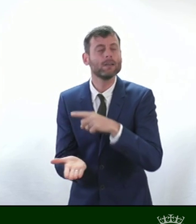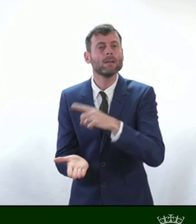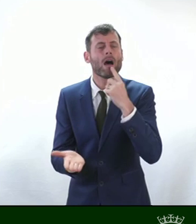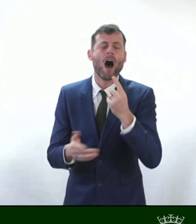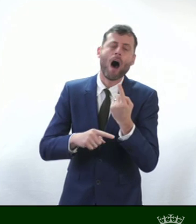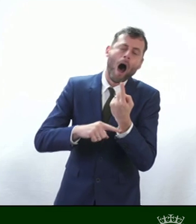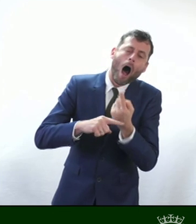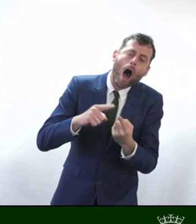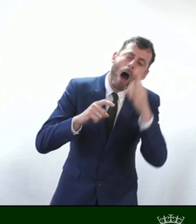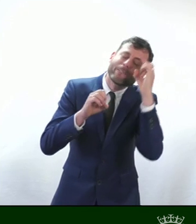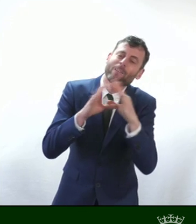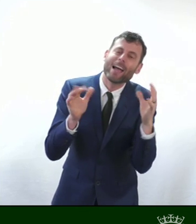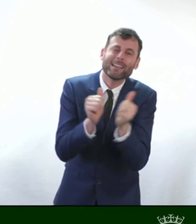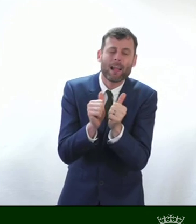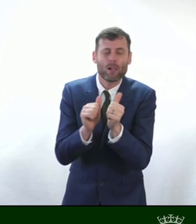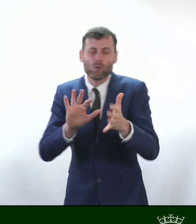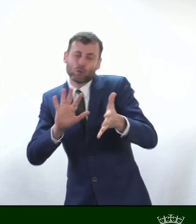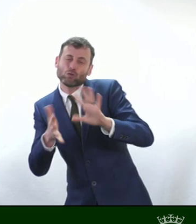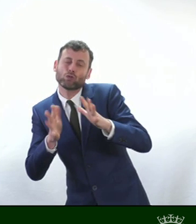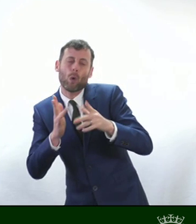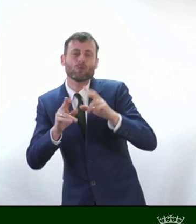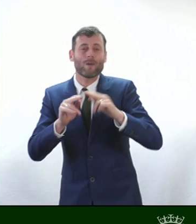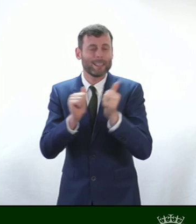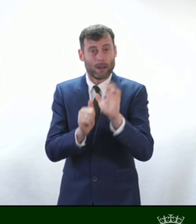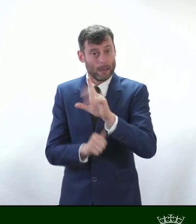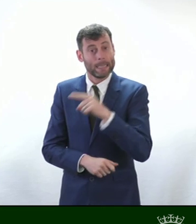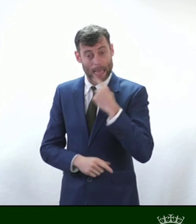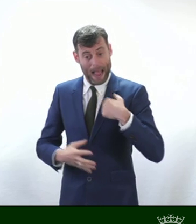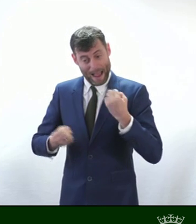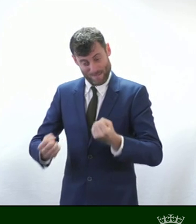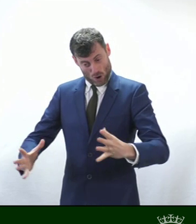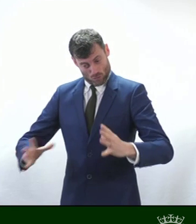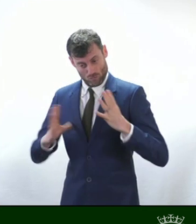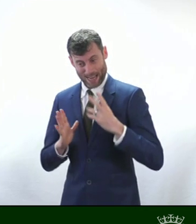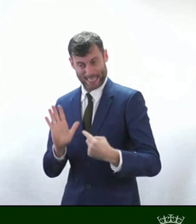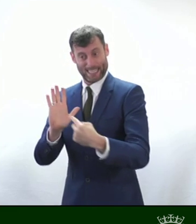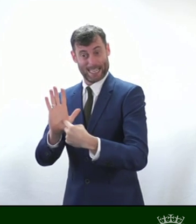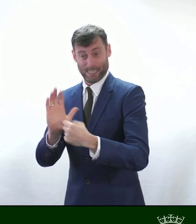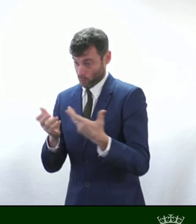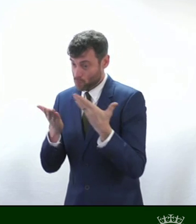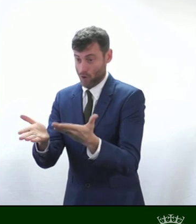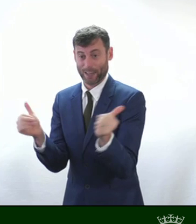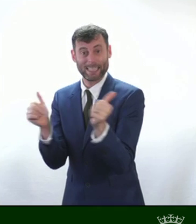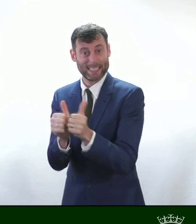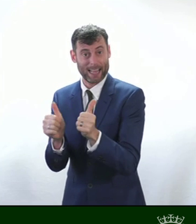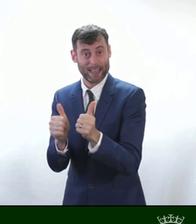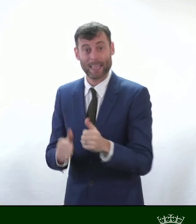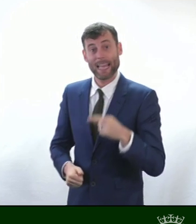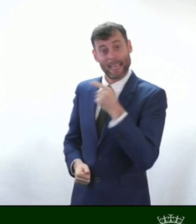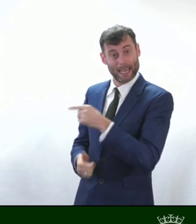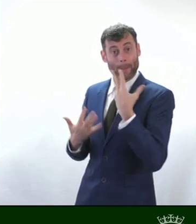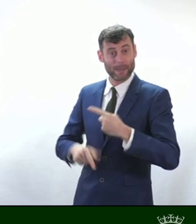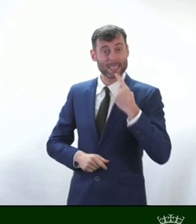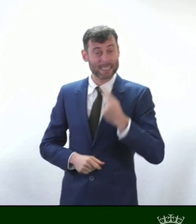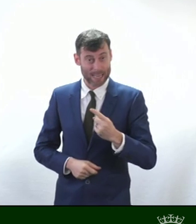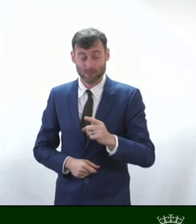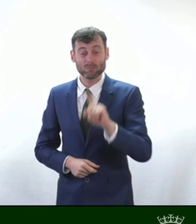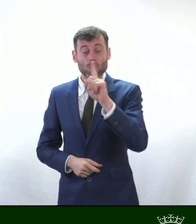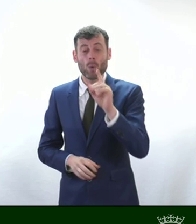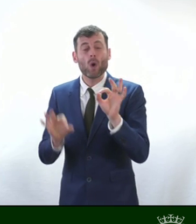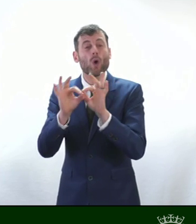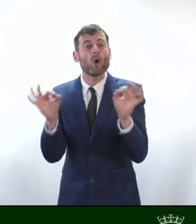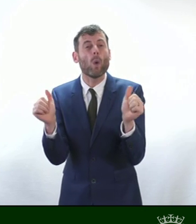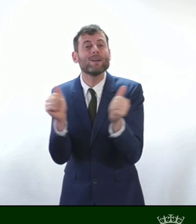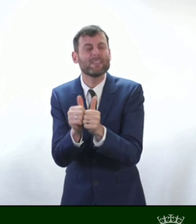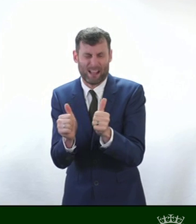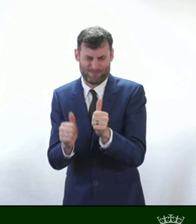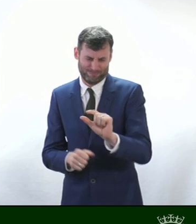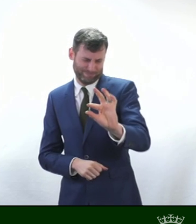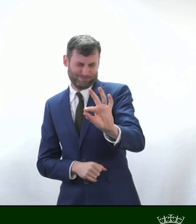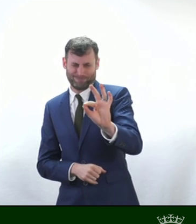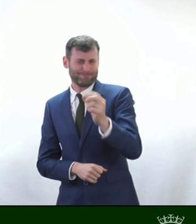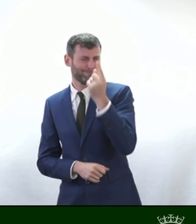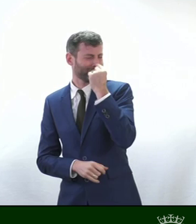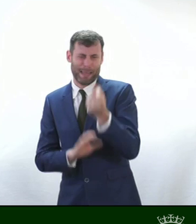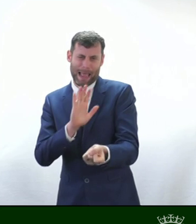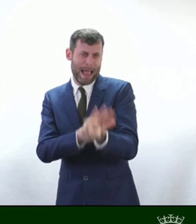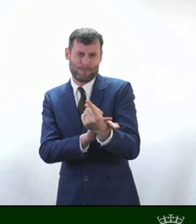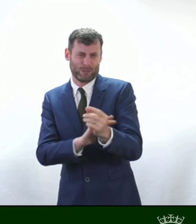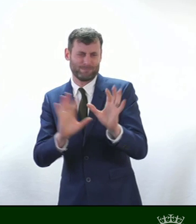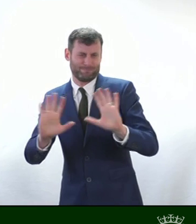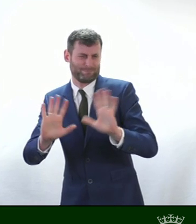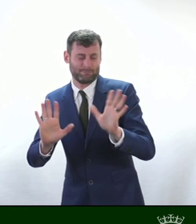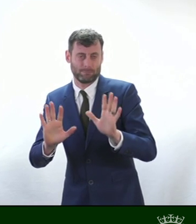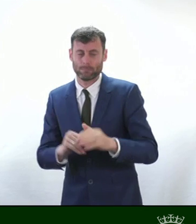In fact, he faced the British people and told them, before the election, that the chances of no deal were “absolutely zero”.